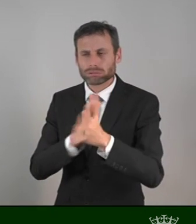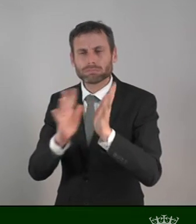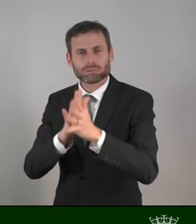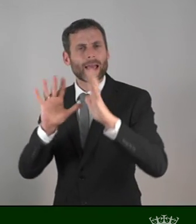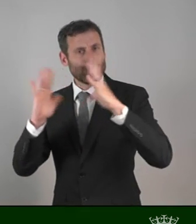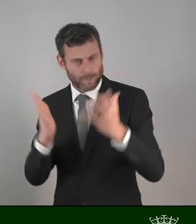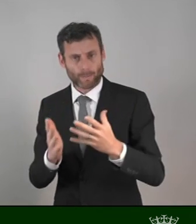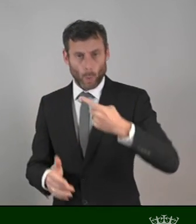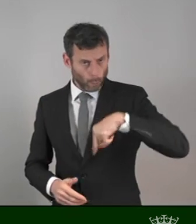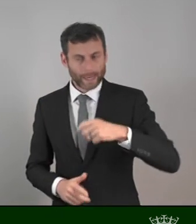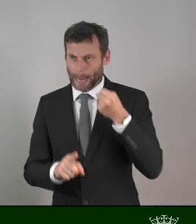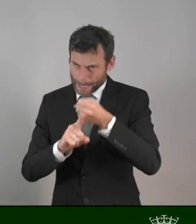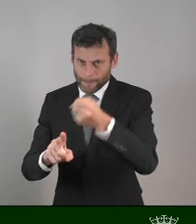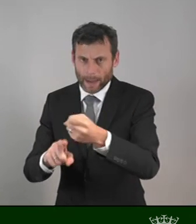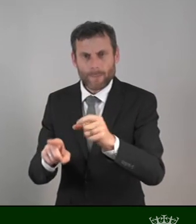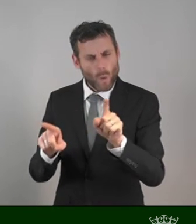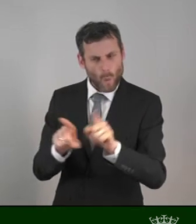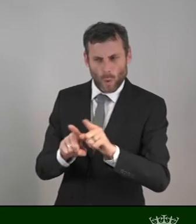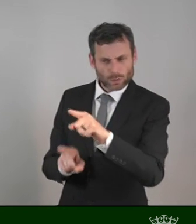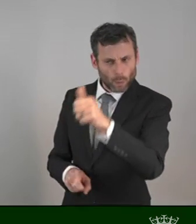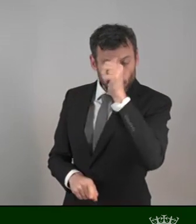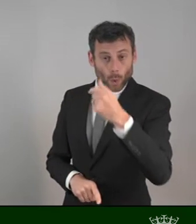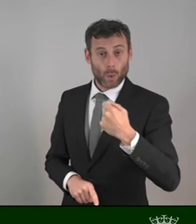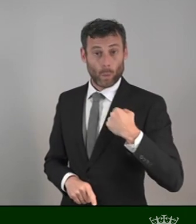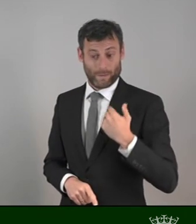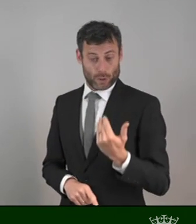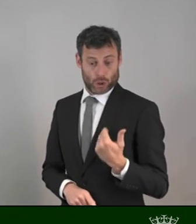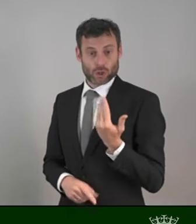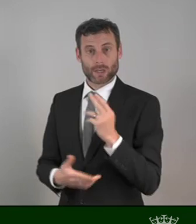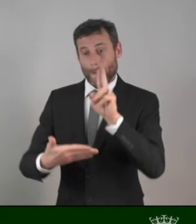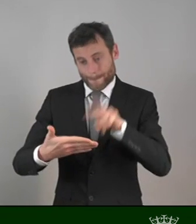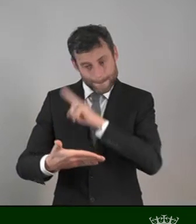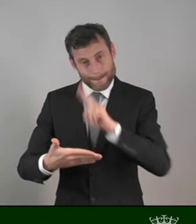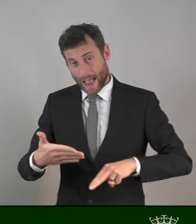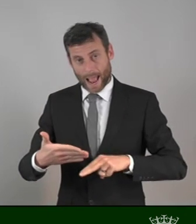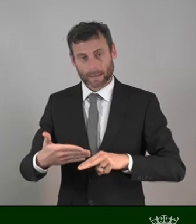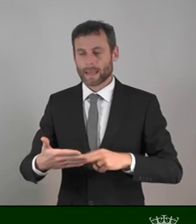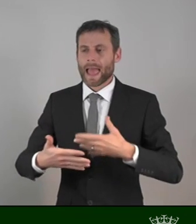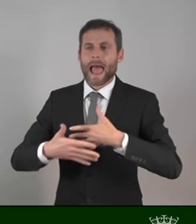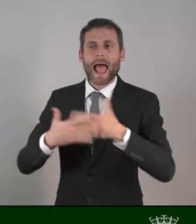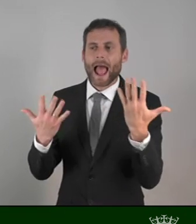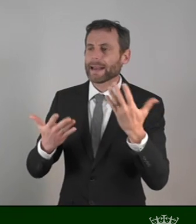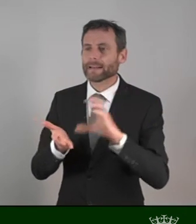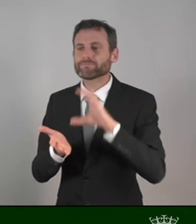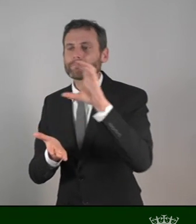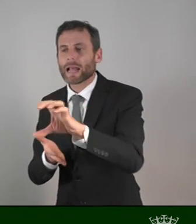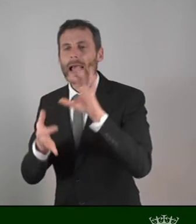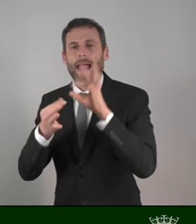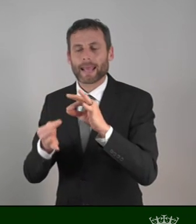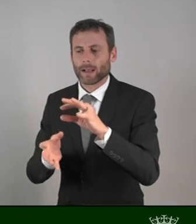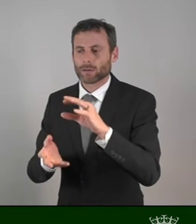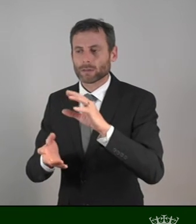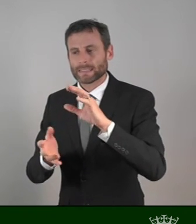The right honourable Gentleman will have noticed that we have just decided to ban support for all extraction of coal around the world.